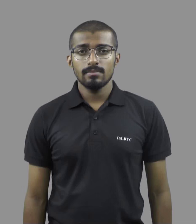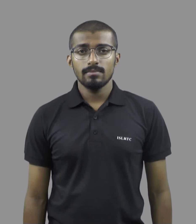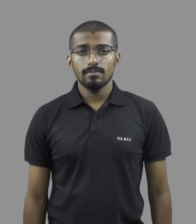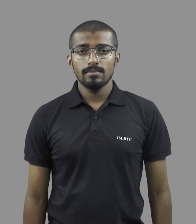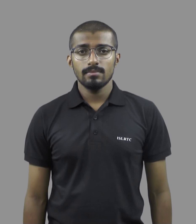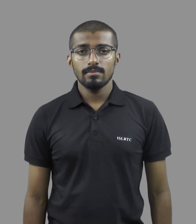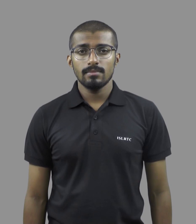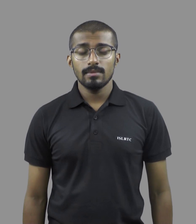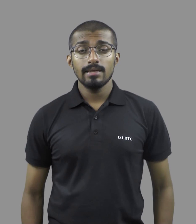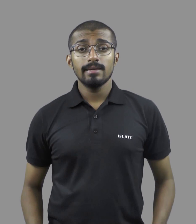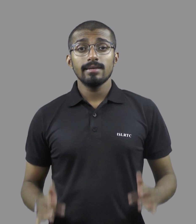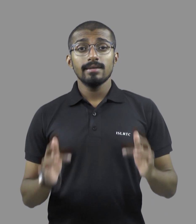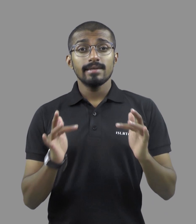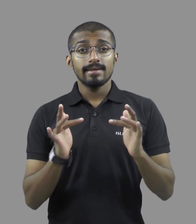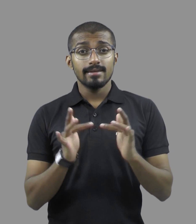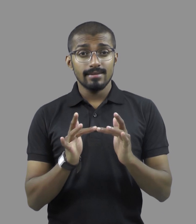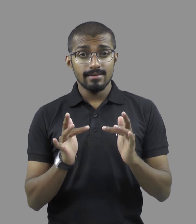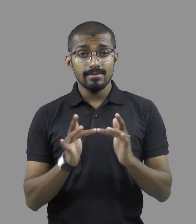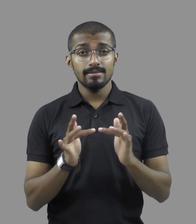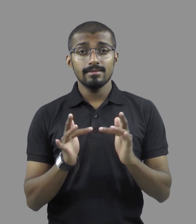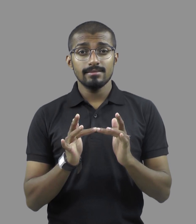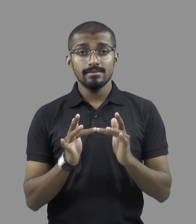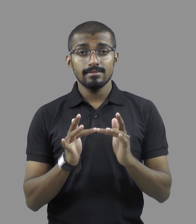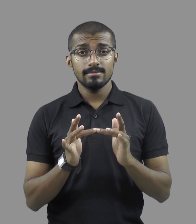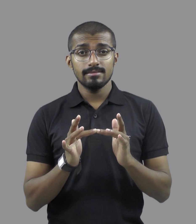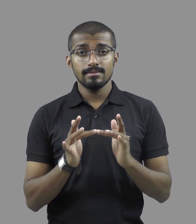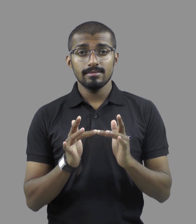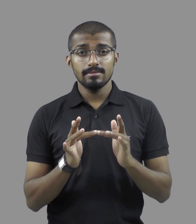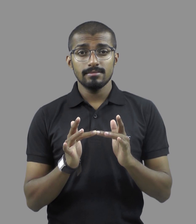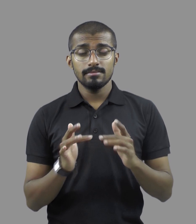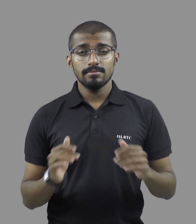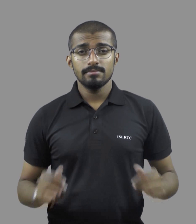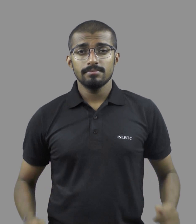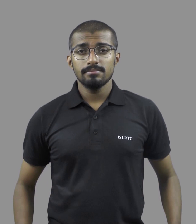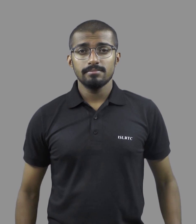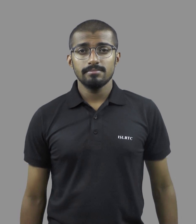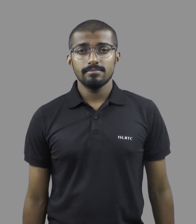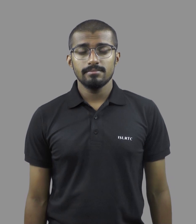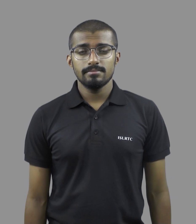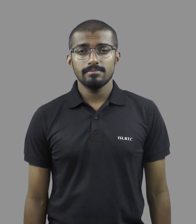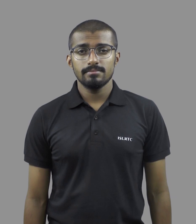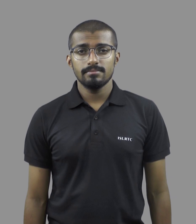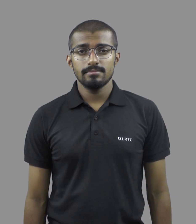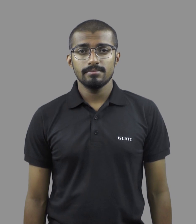Internet